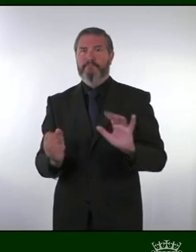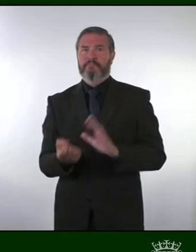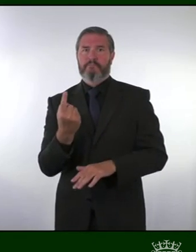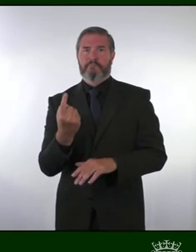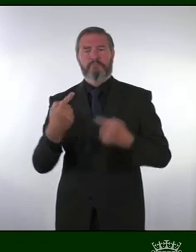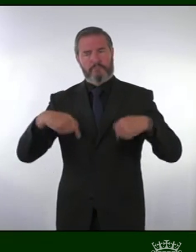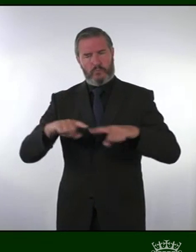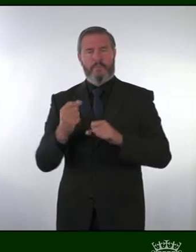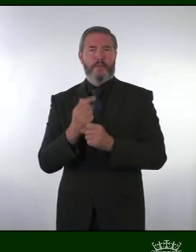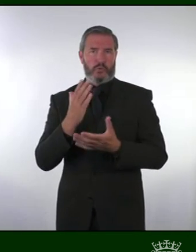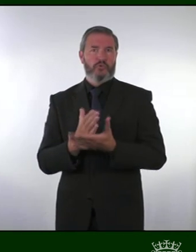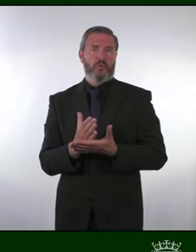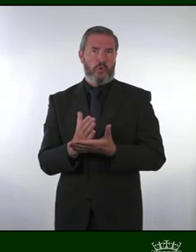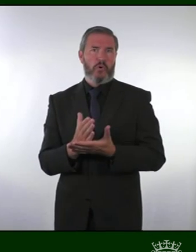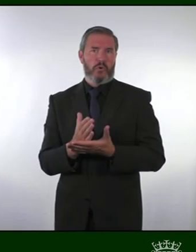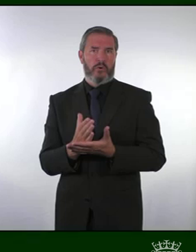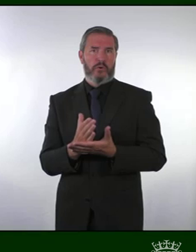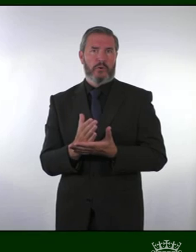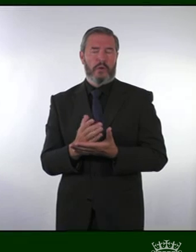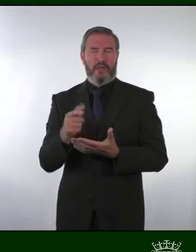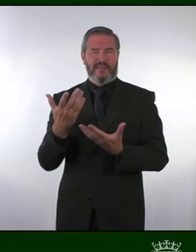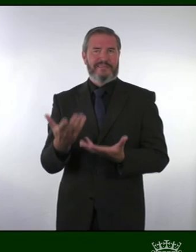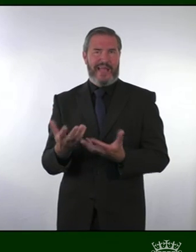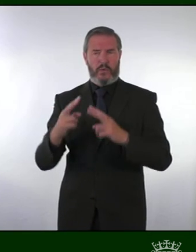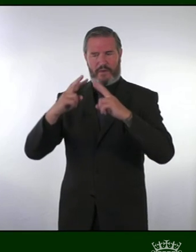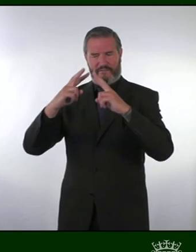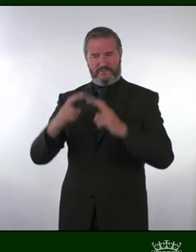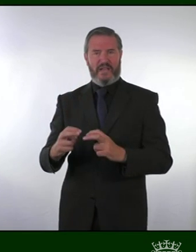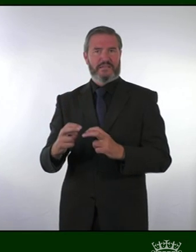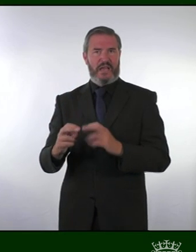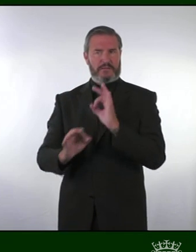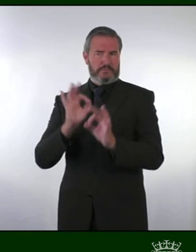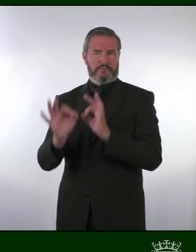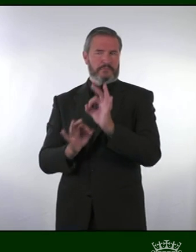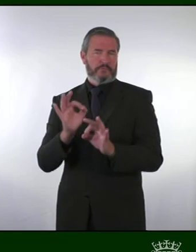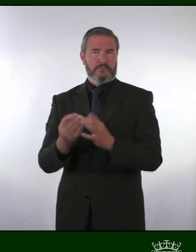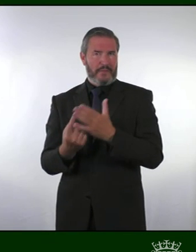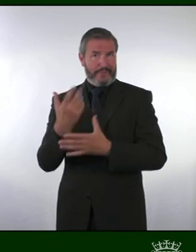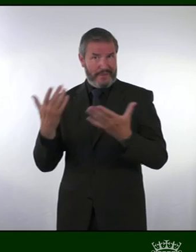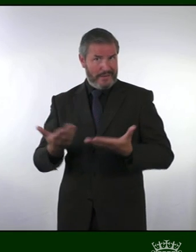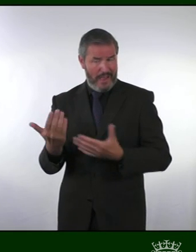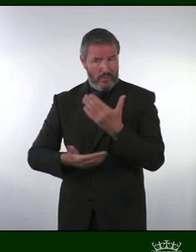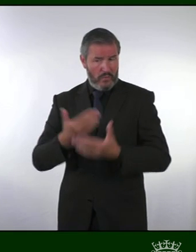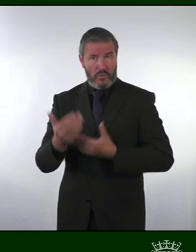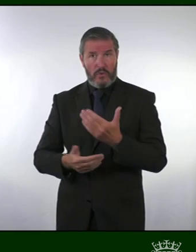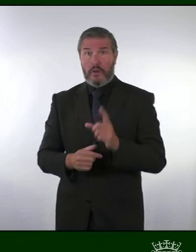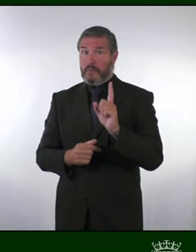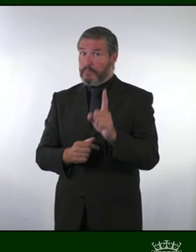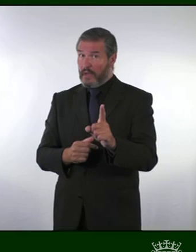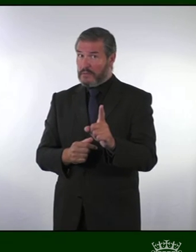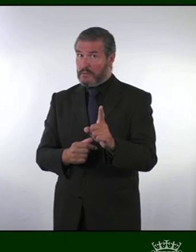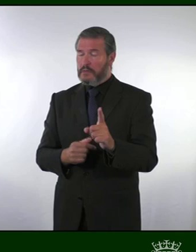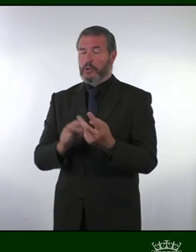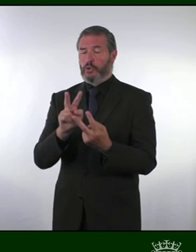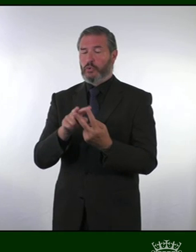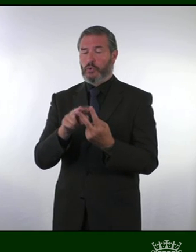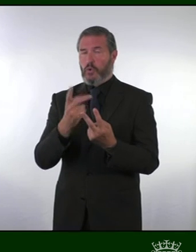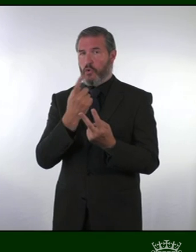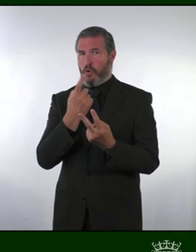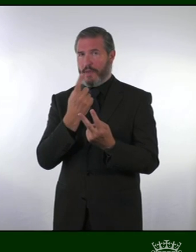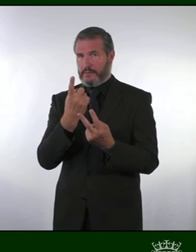Obviously there is a case that must now be properly proceeded with, and I make just two comments.